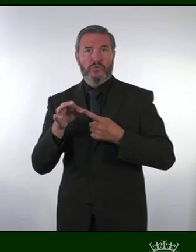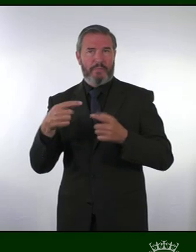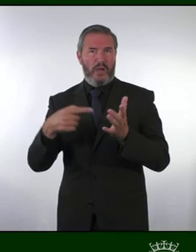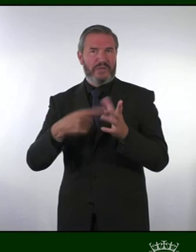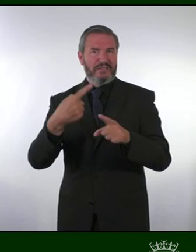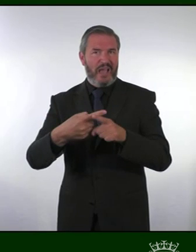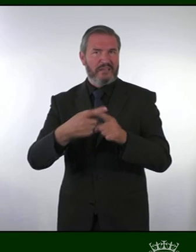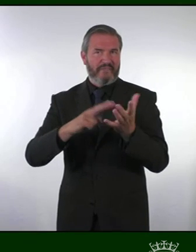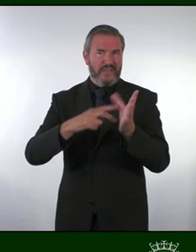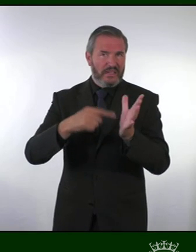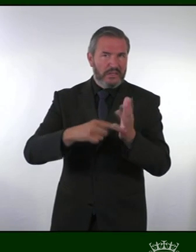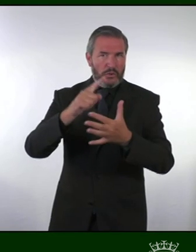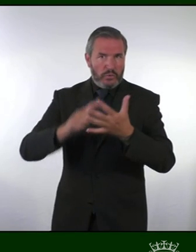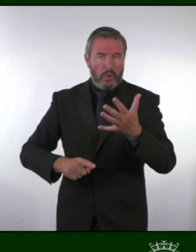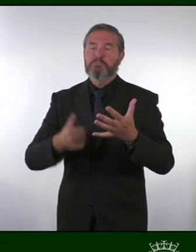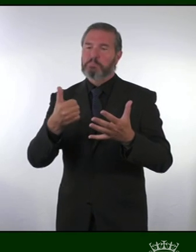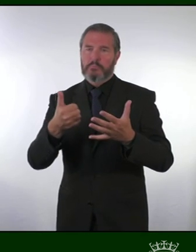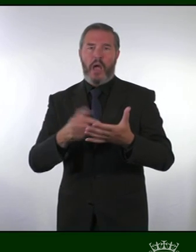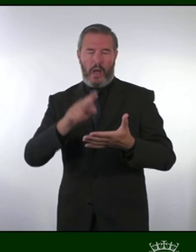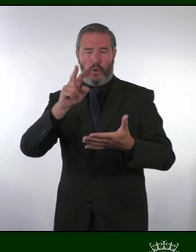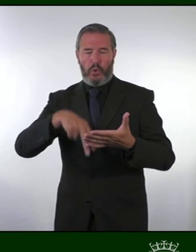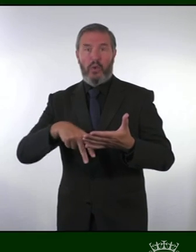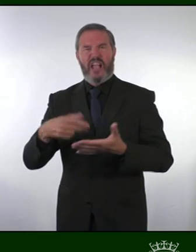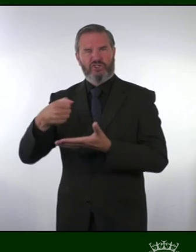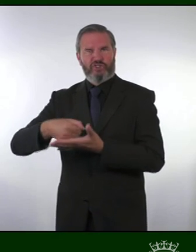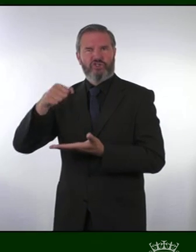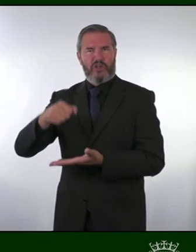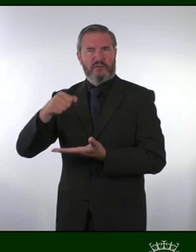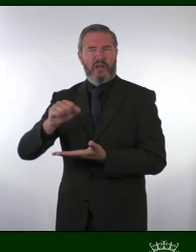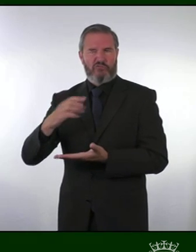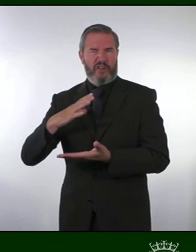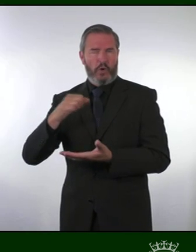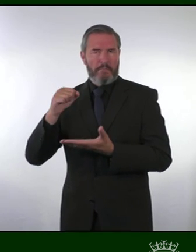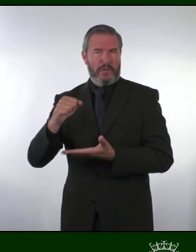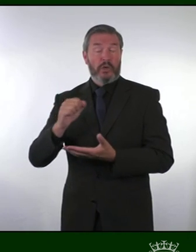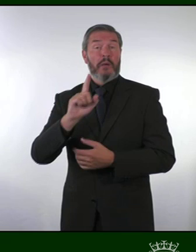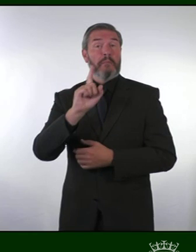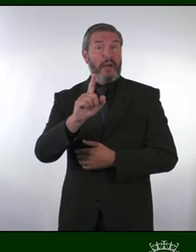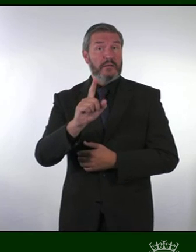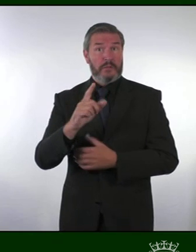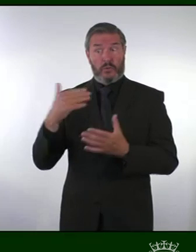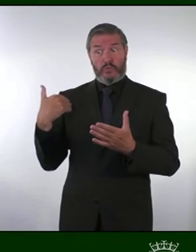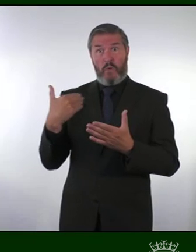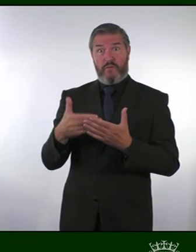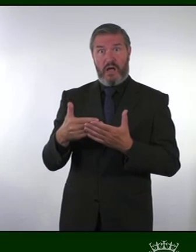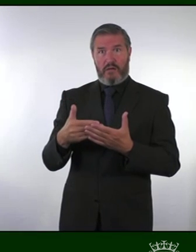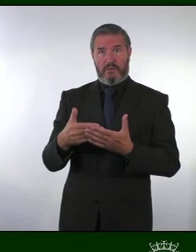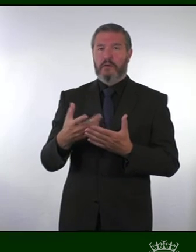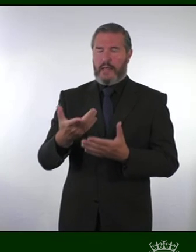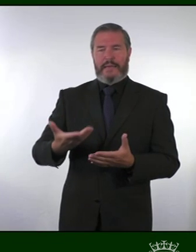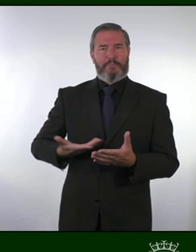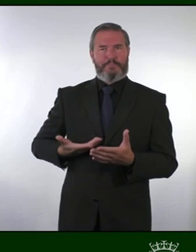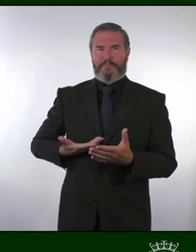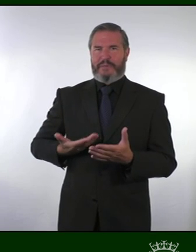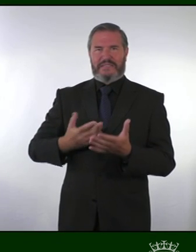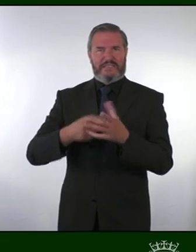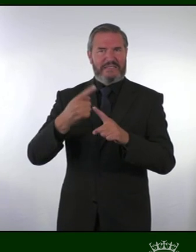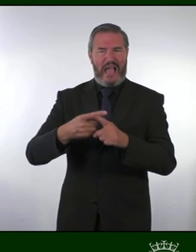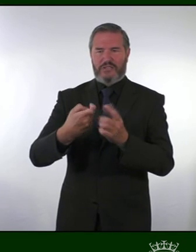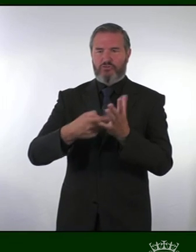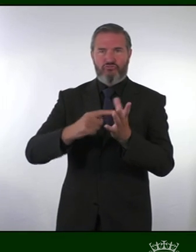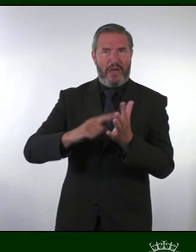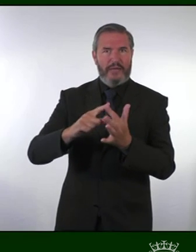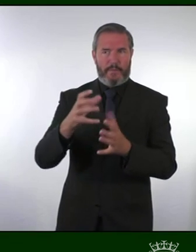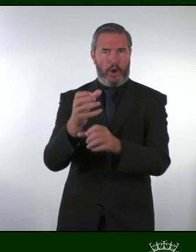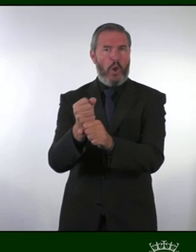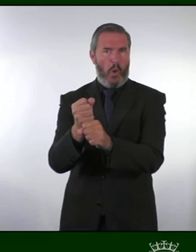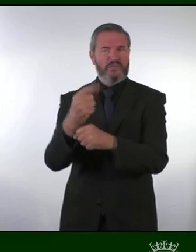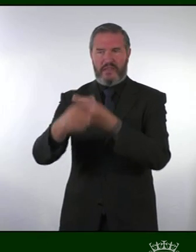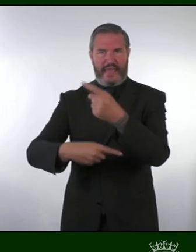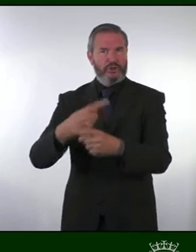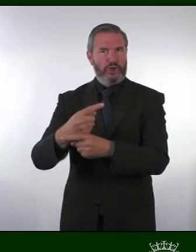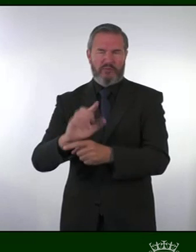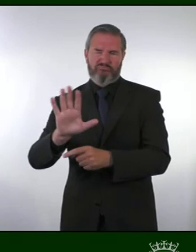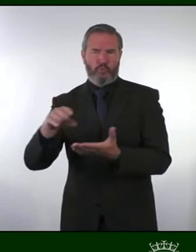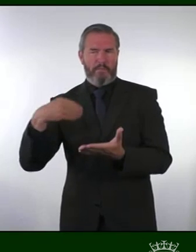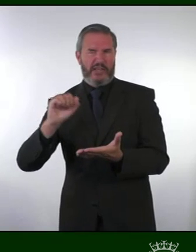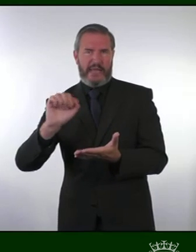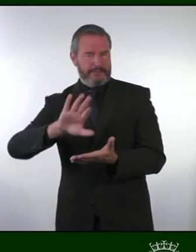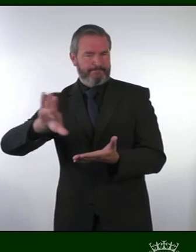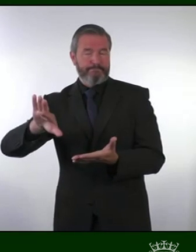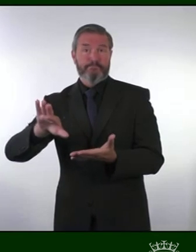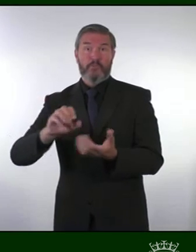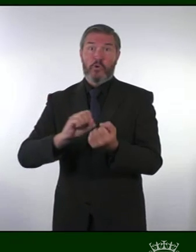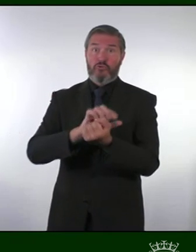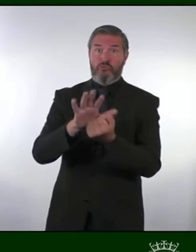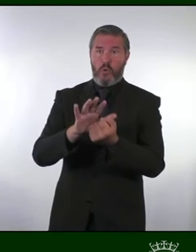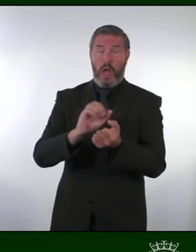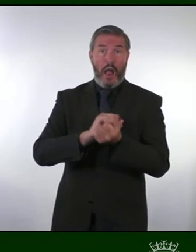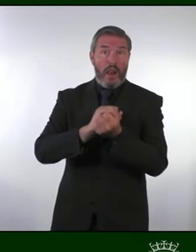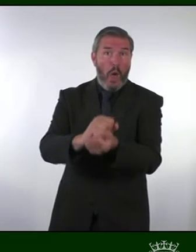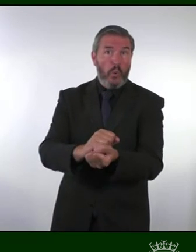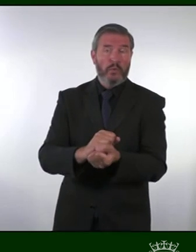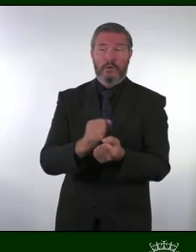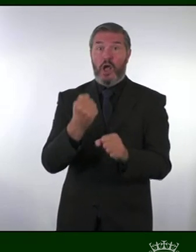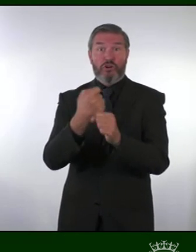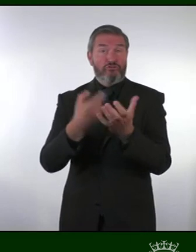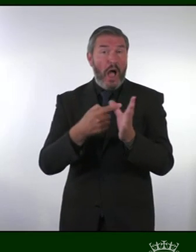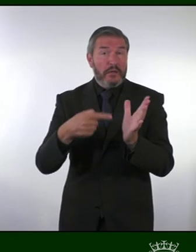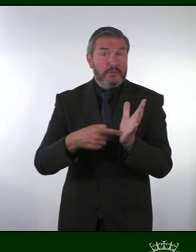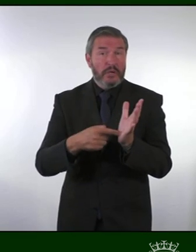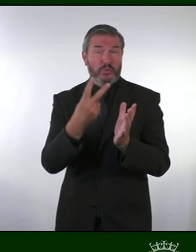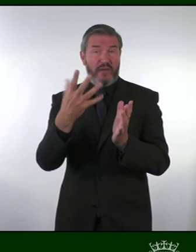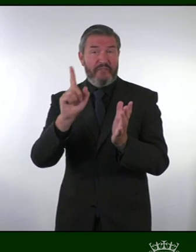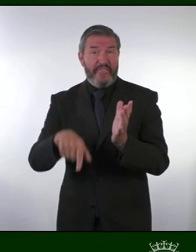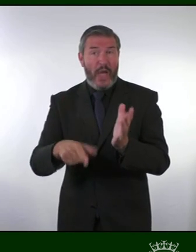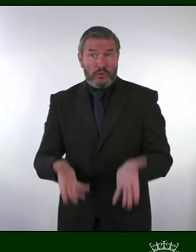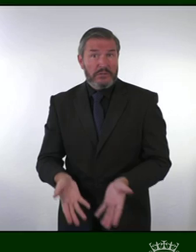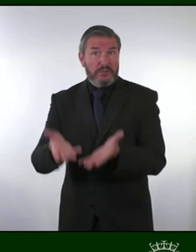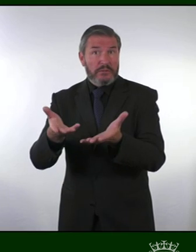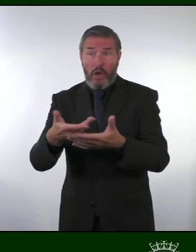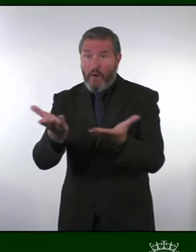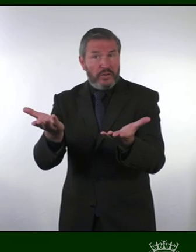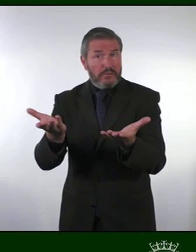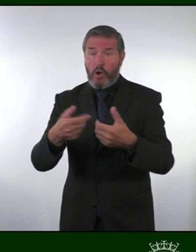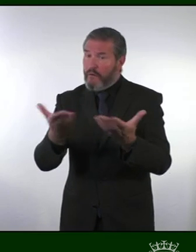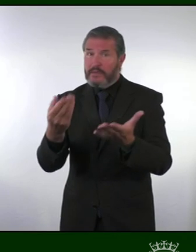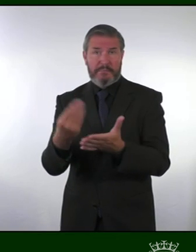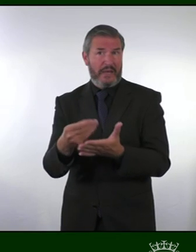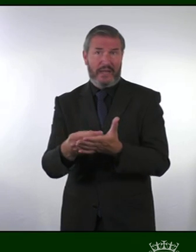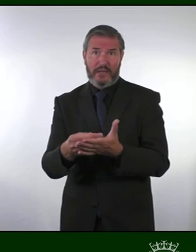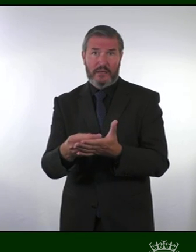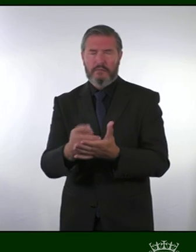As she must know, they are a matter for the Chancellor and for the next Budget, although what we have already done is give business rates holidays—pushing back business rates right until the end of next year—and huge coronavirus loans, bounce-back loans and grants of £25,000 for every business.